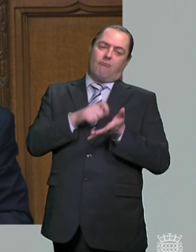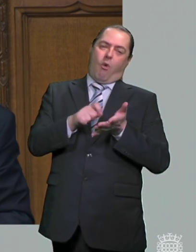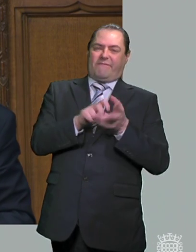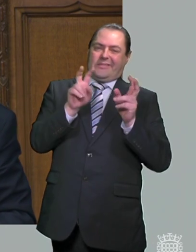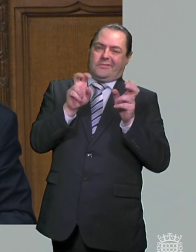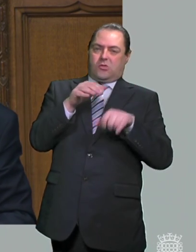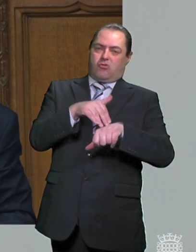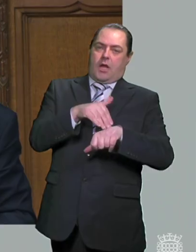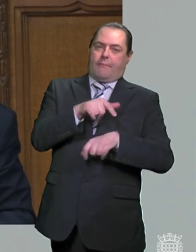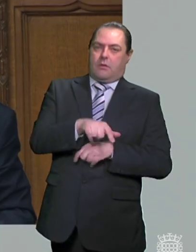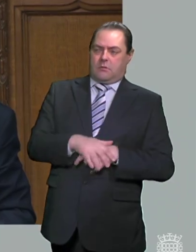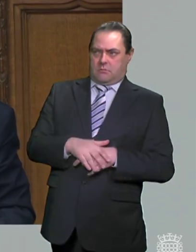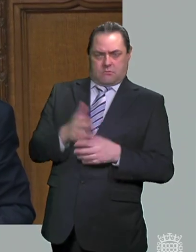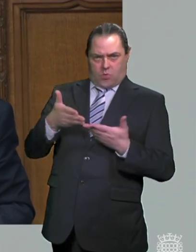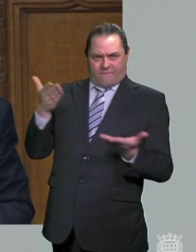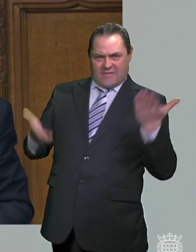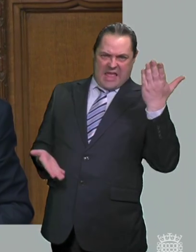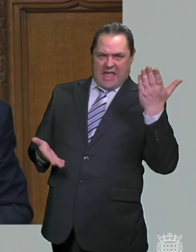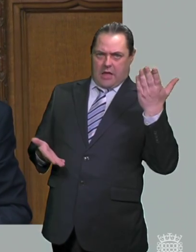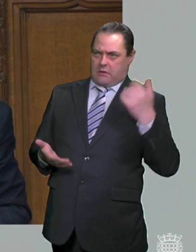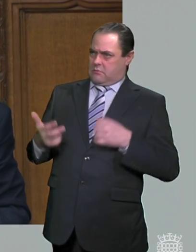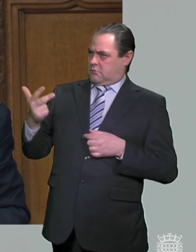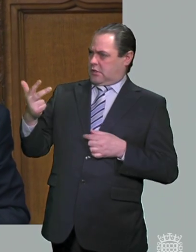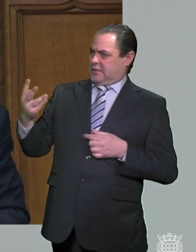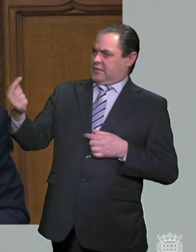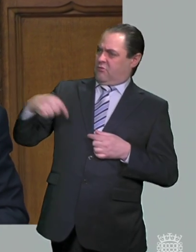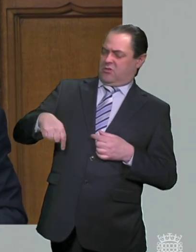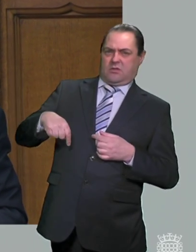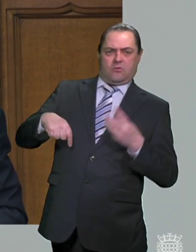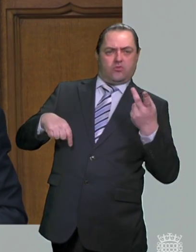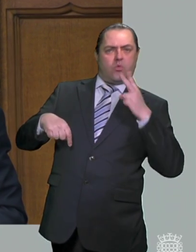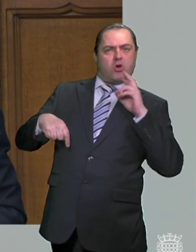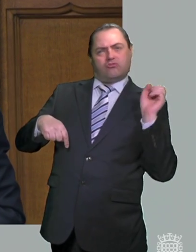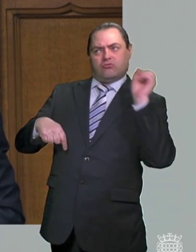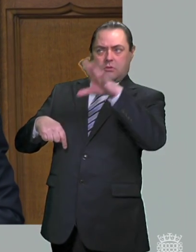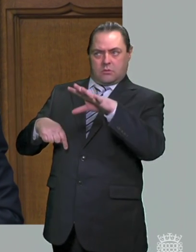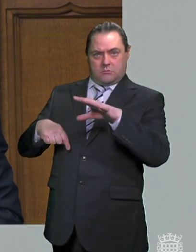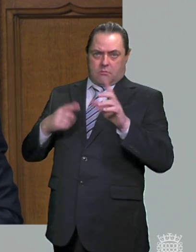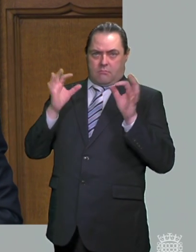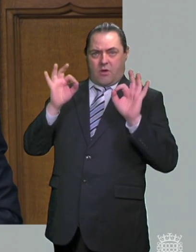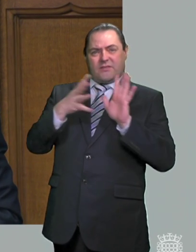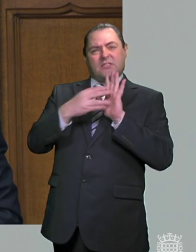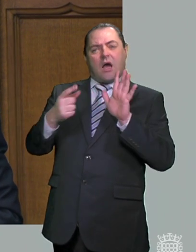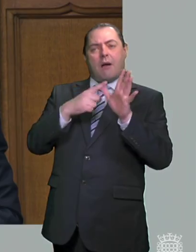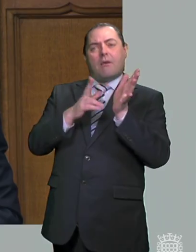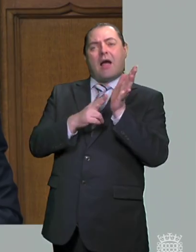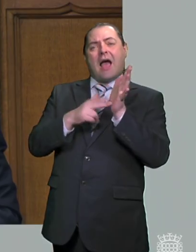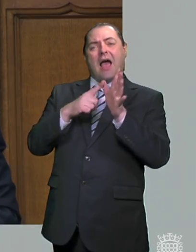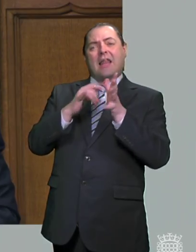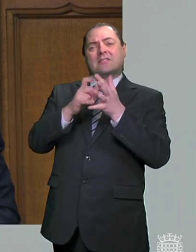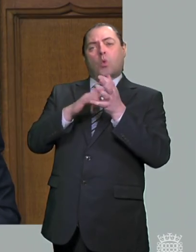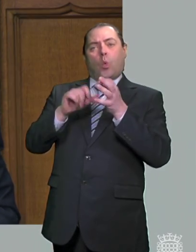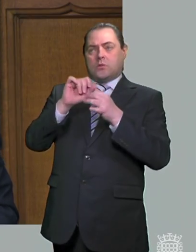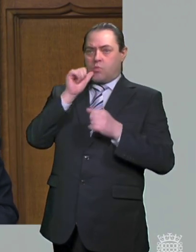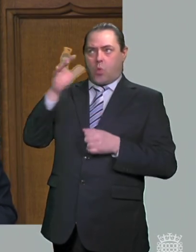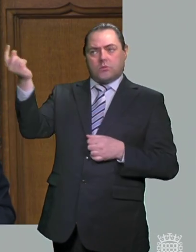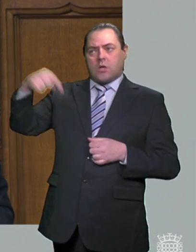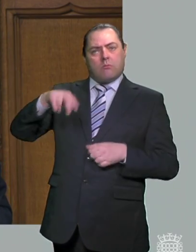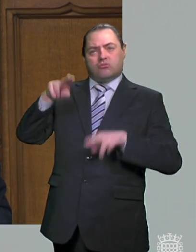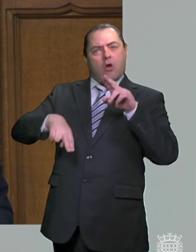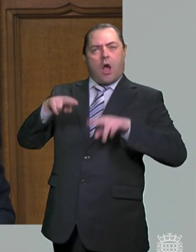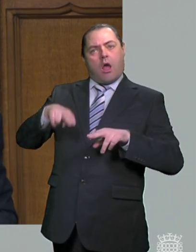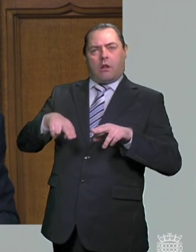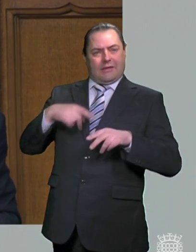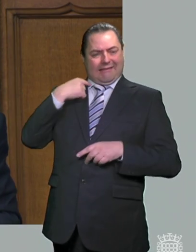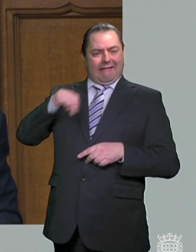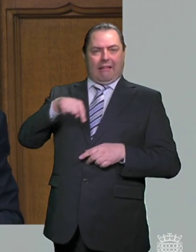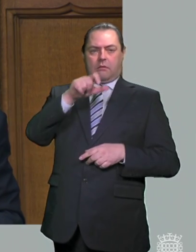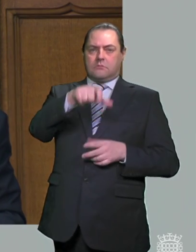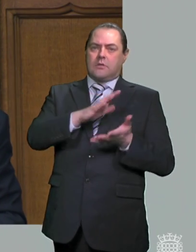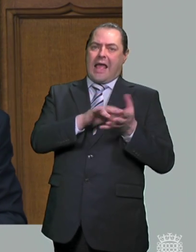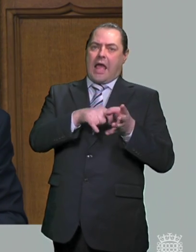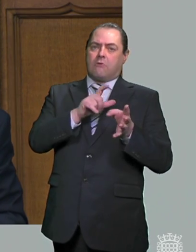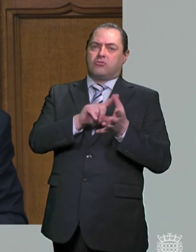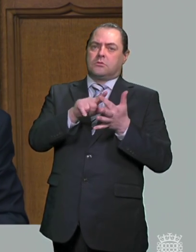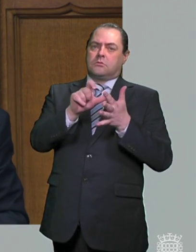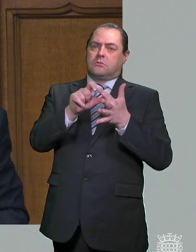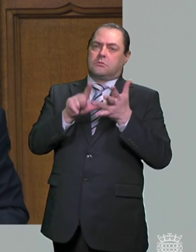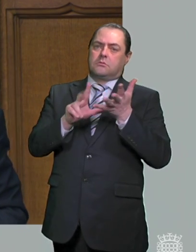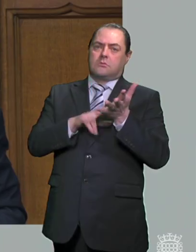There is a fundamental unfairness at the heart of our extradition treaty, as was shown when Anne Sacoolas refused to come here to face trial for the killing of Harry Dunn.